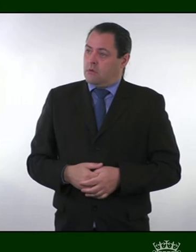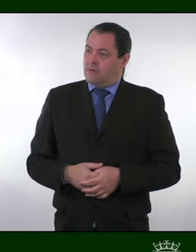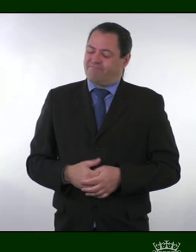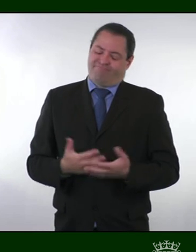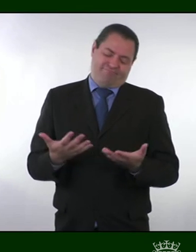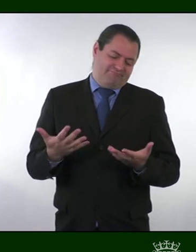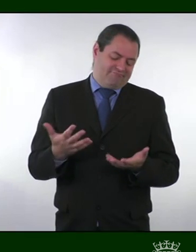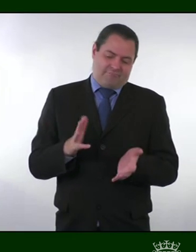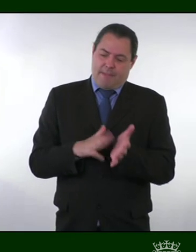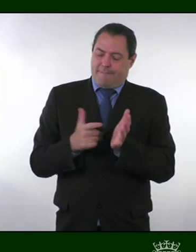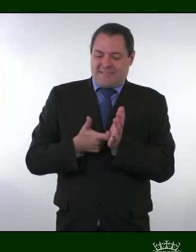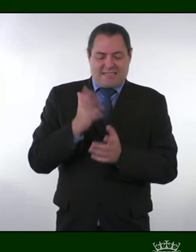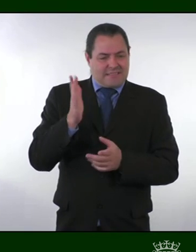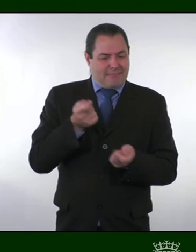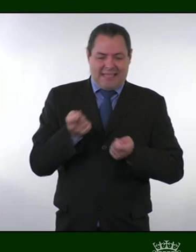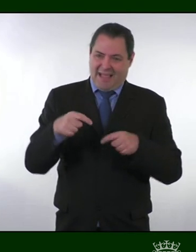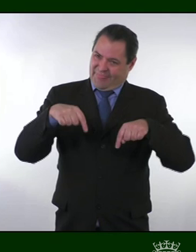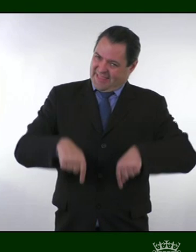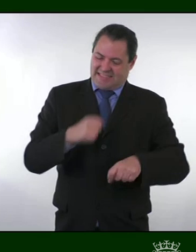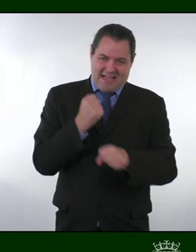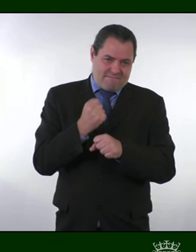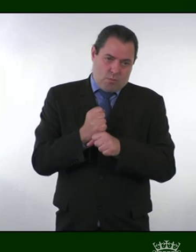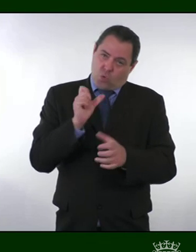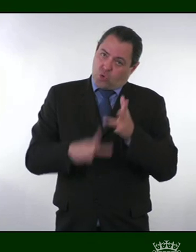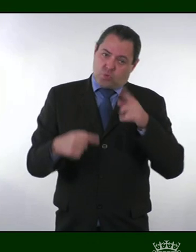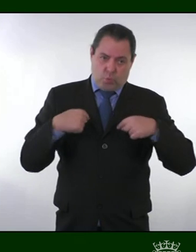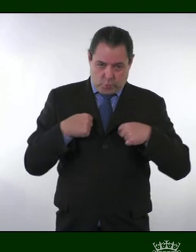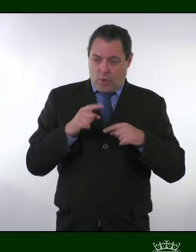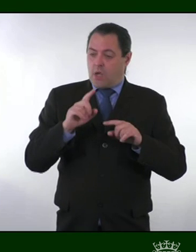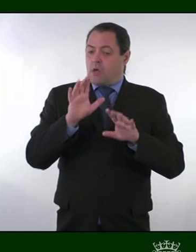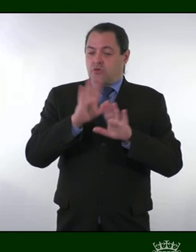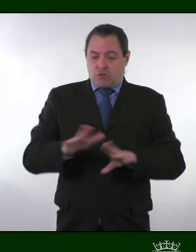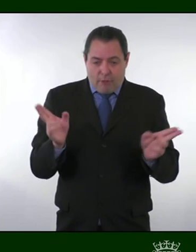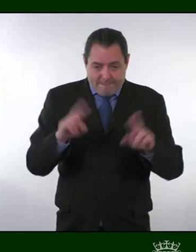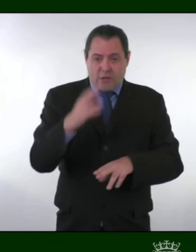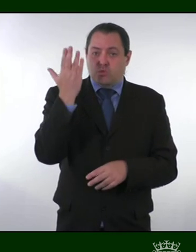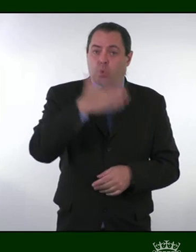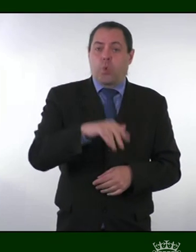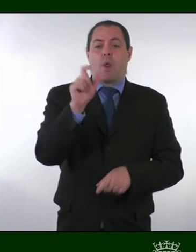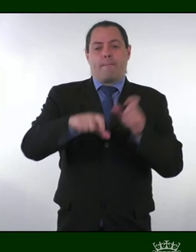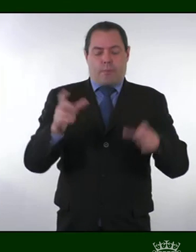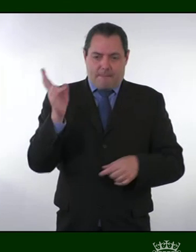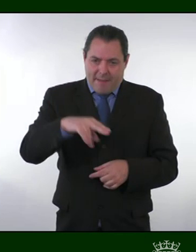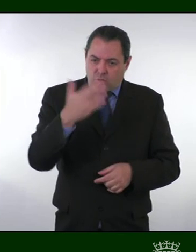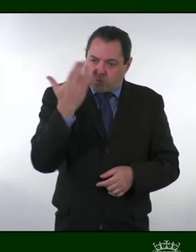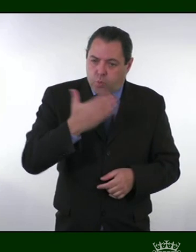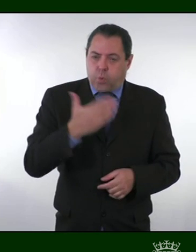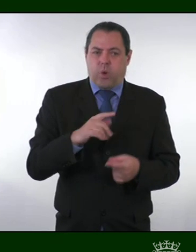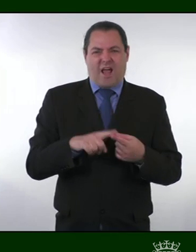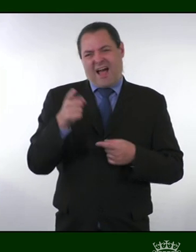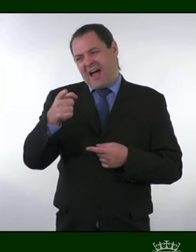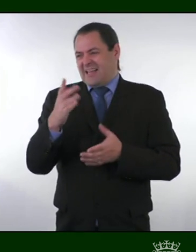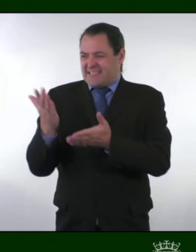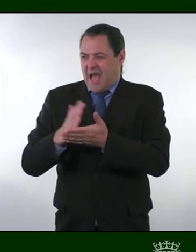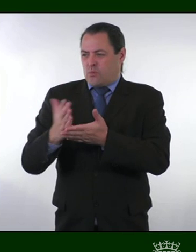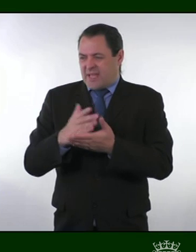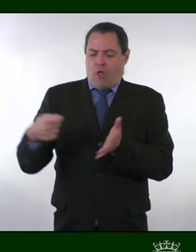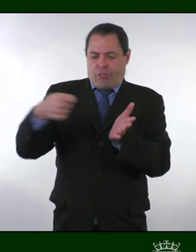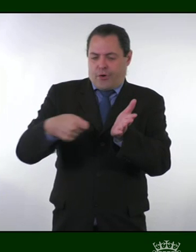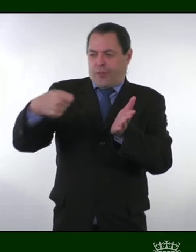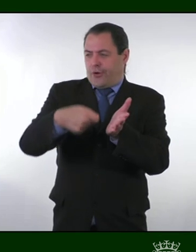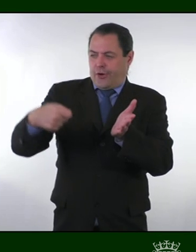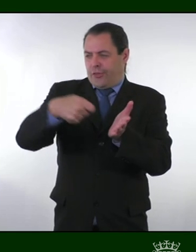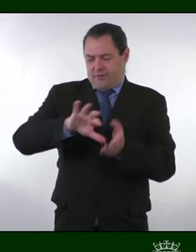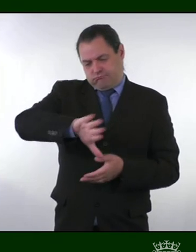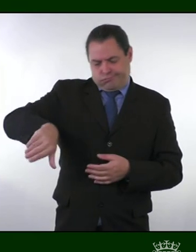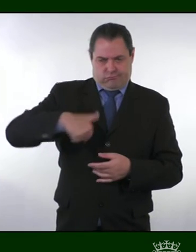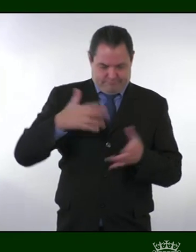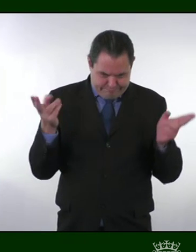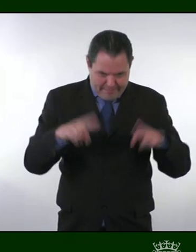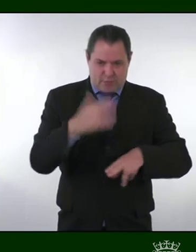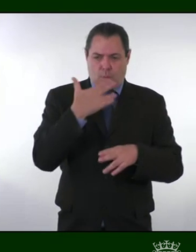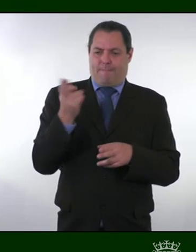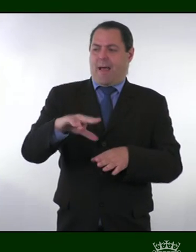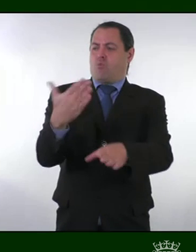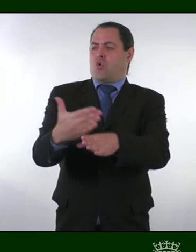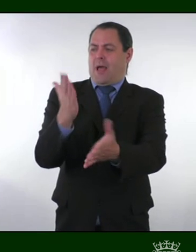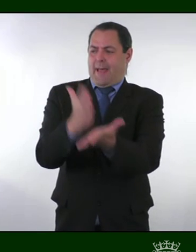What we are doing in this Government is getting our pupils back to school, in spite of all the doubts that the right honourable and learned Gentleman has tried to sow, and we are getting people back to work.